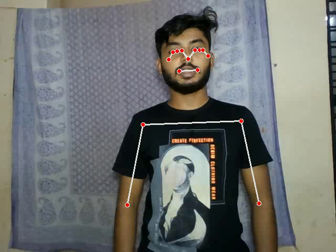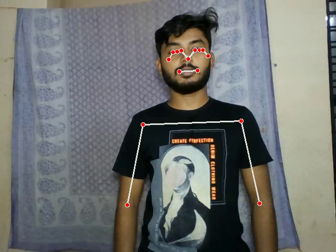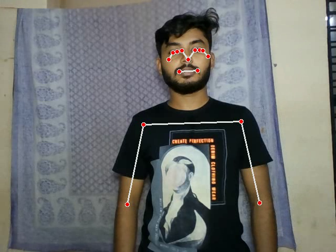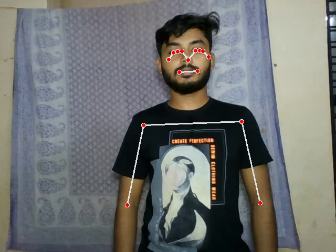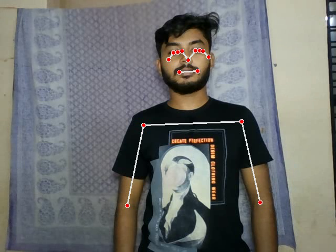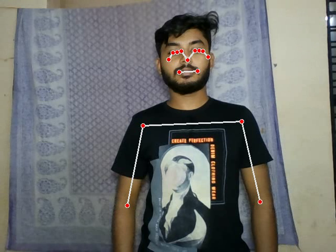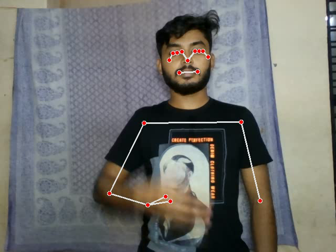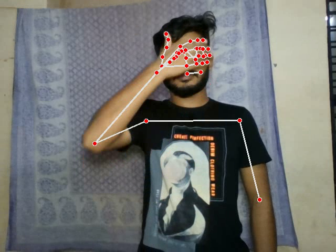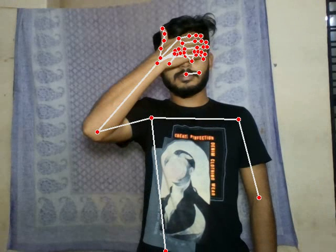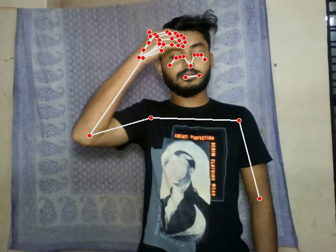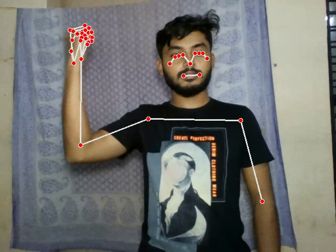forget